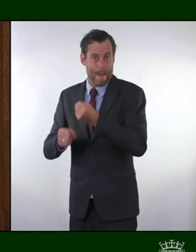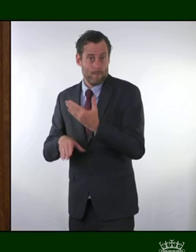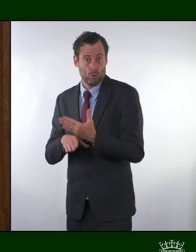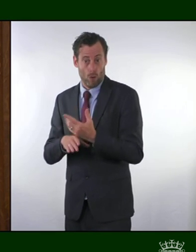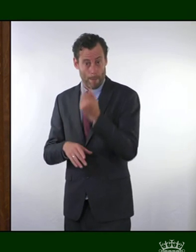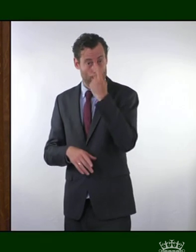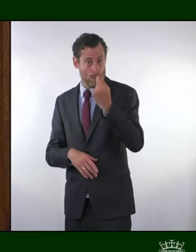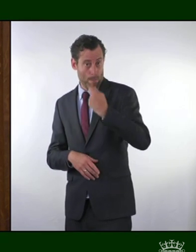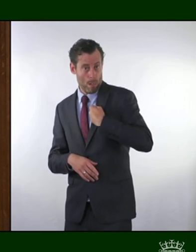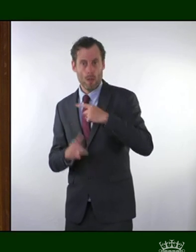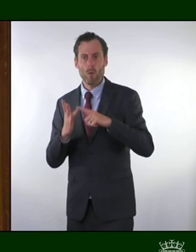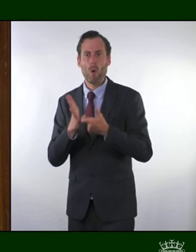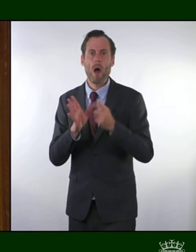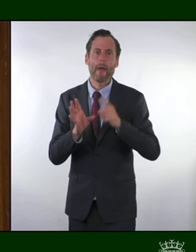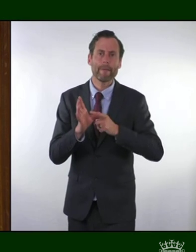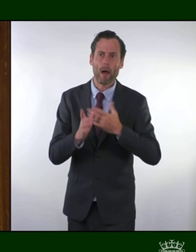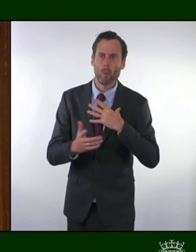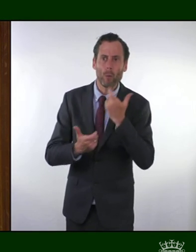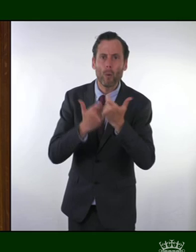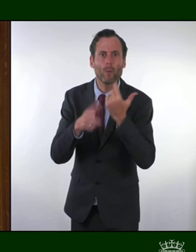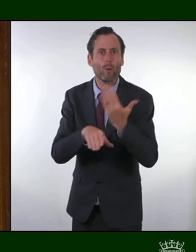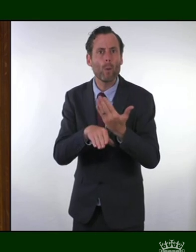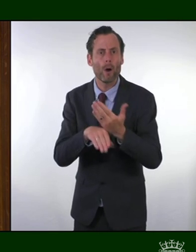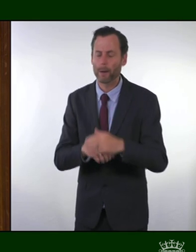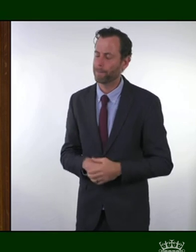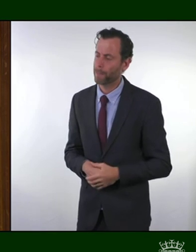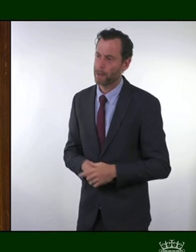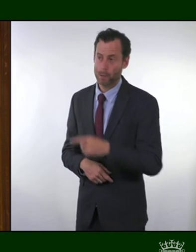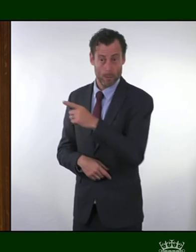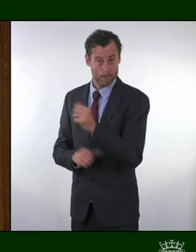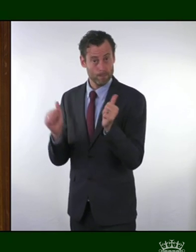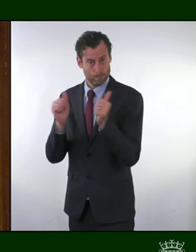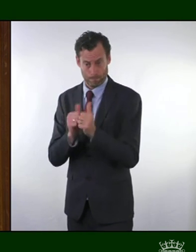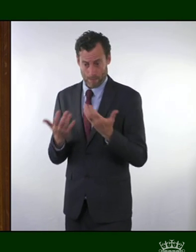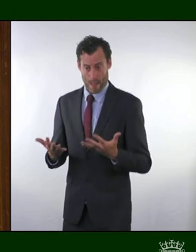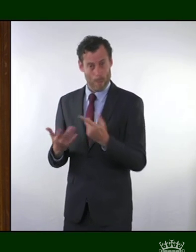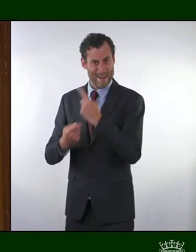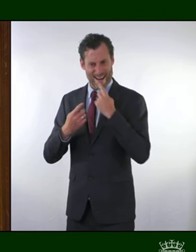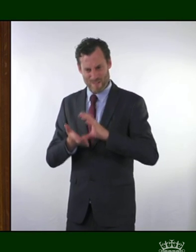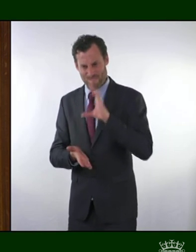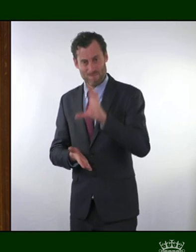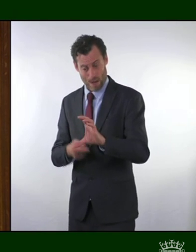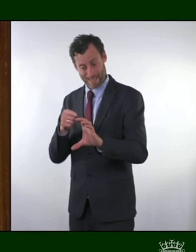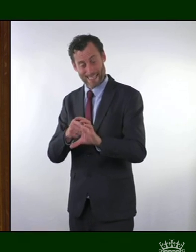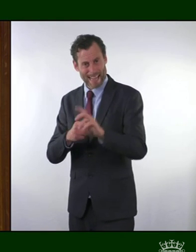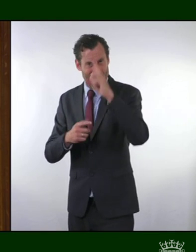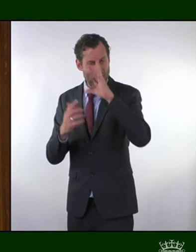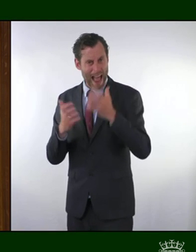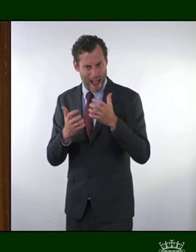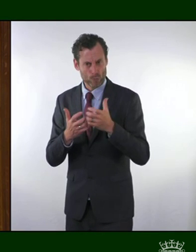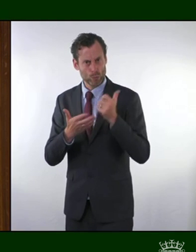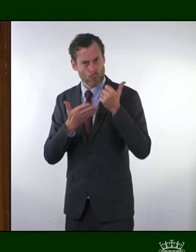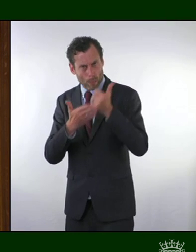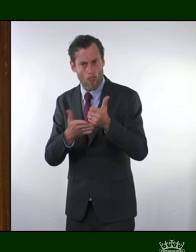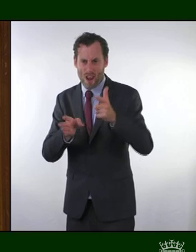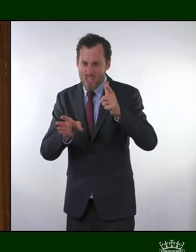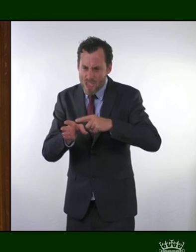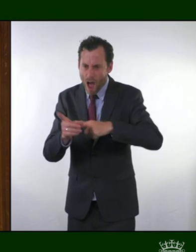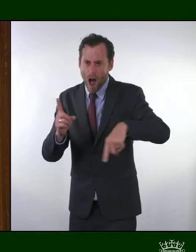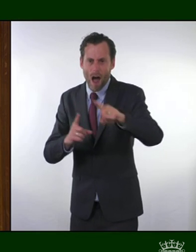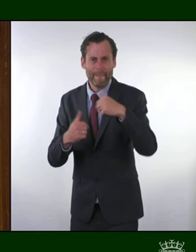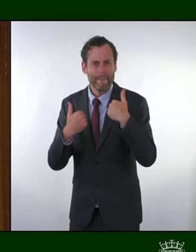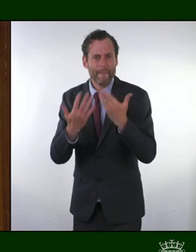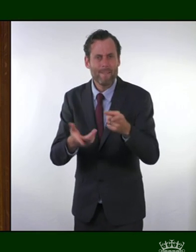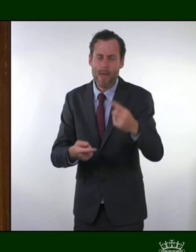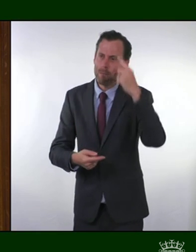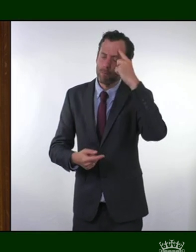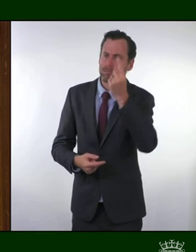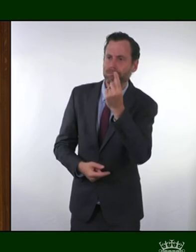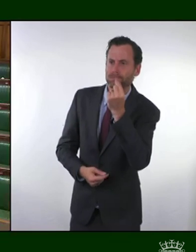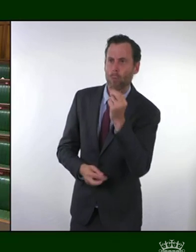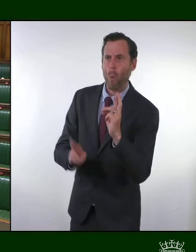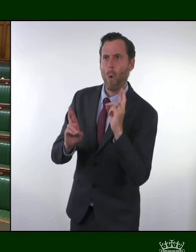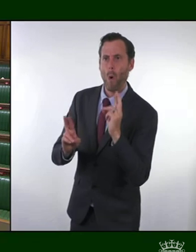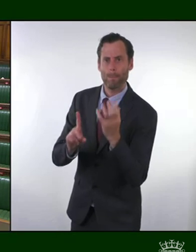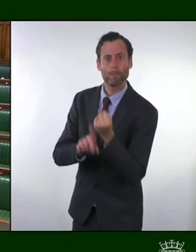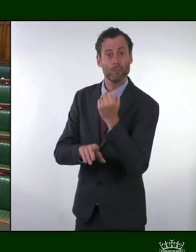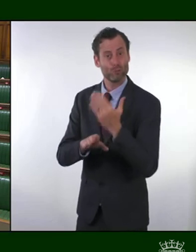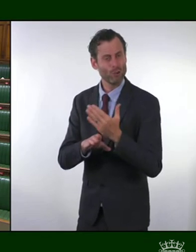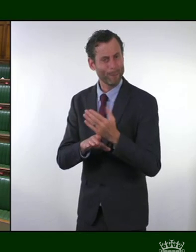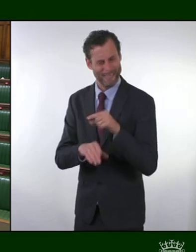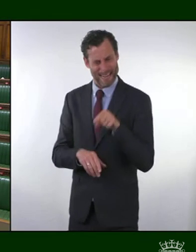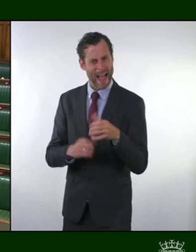Will my right honourable Friend continue to build on his excellent package of announcements so far, so that young people have hope, encouragement and the very best prospects for the start of their working lives?